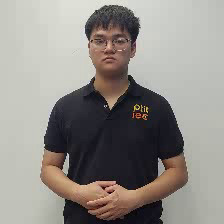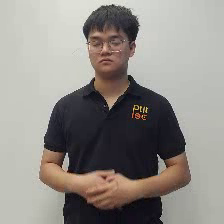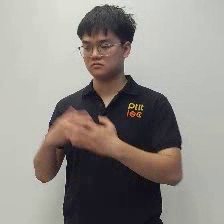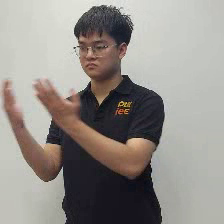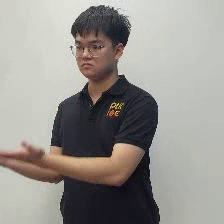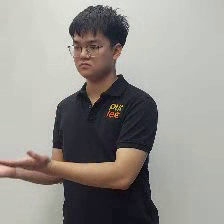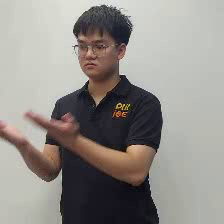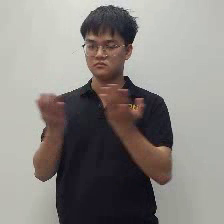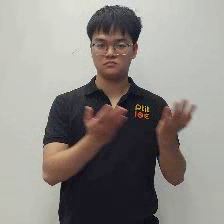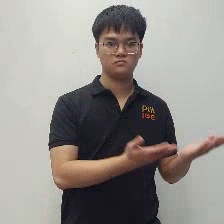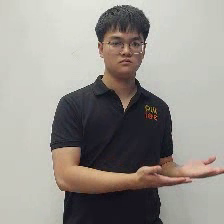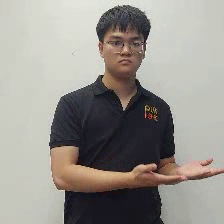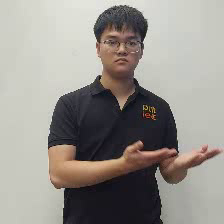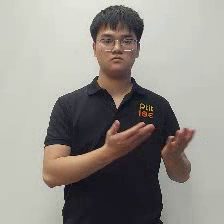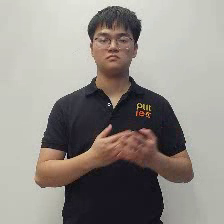Mời vào